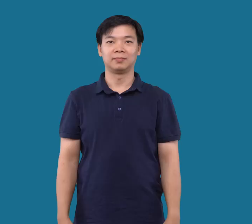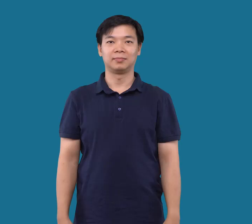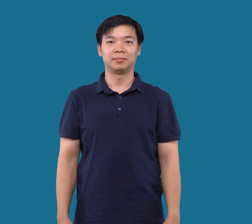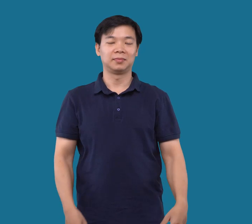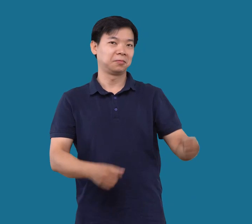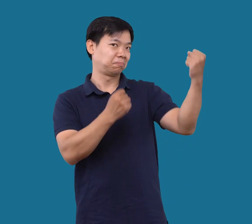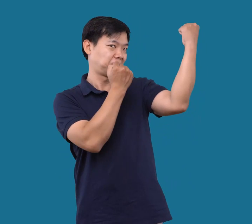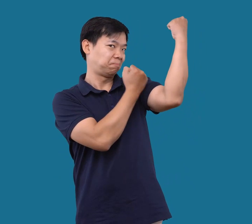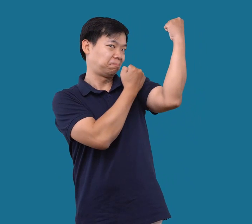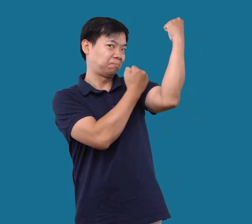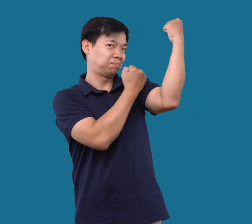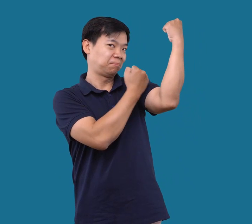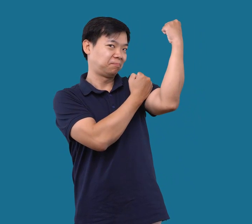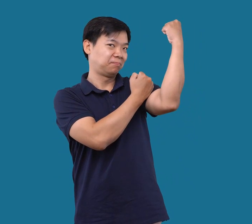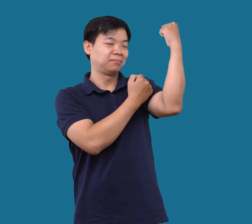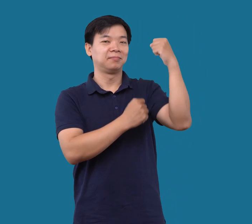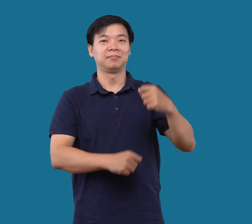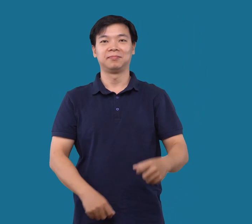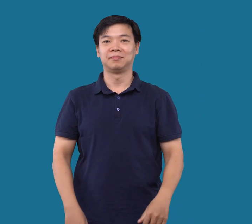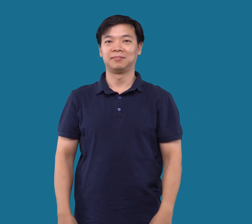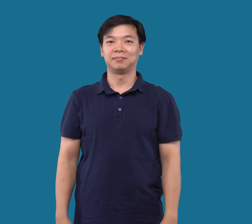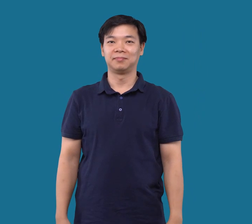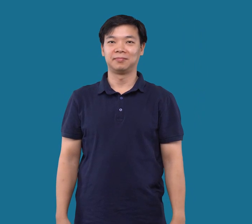công sức